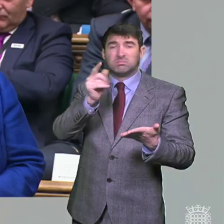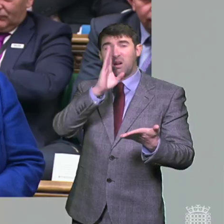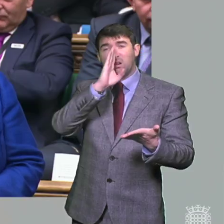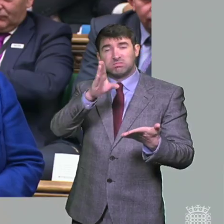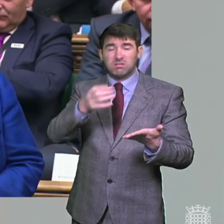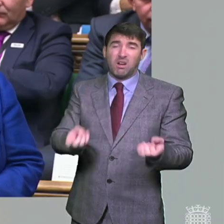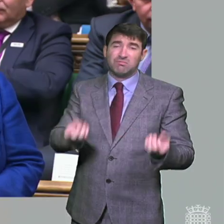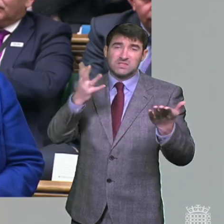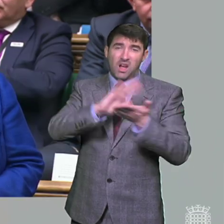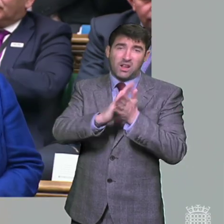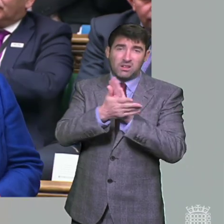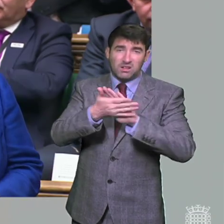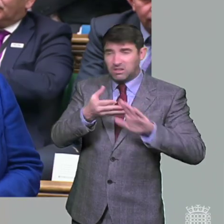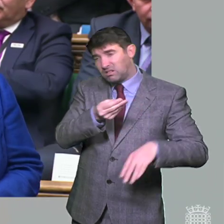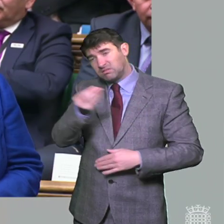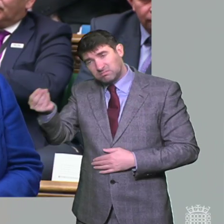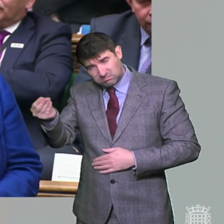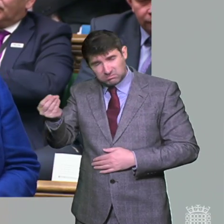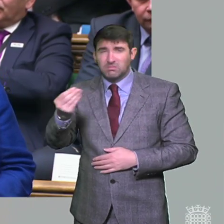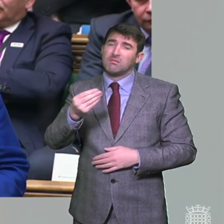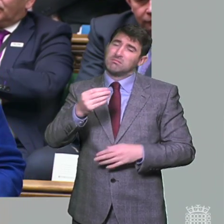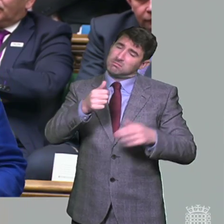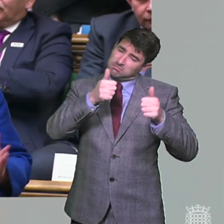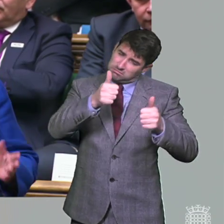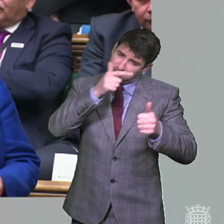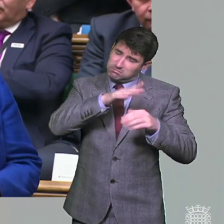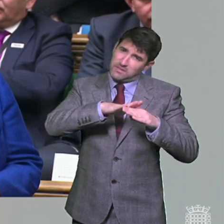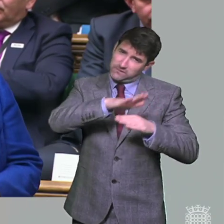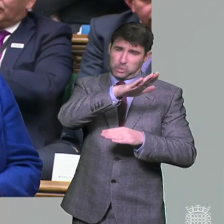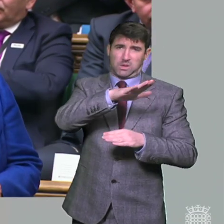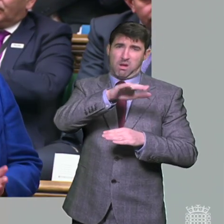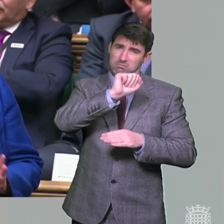I wish her and her family well for the future.